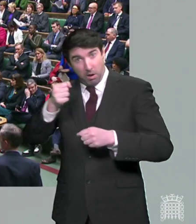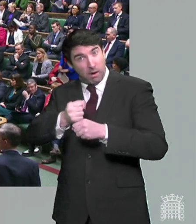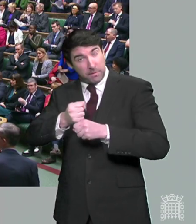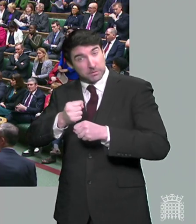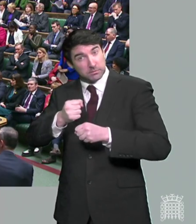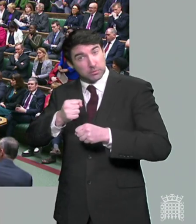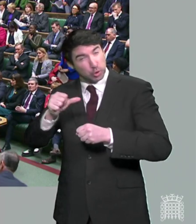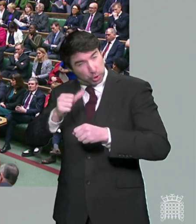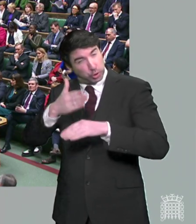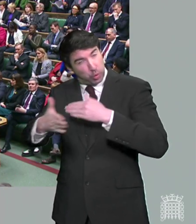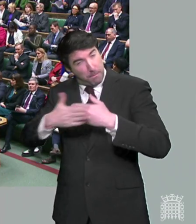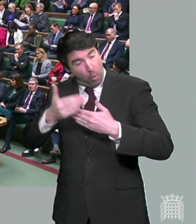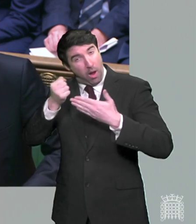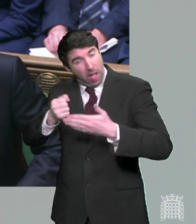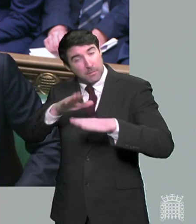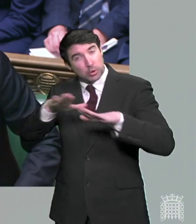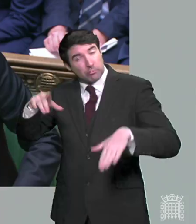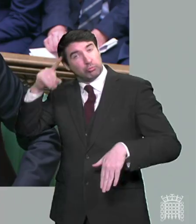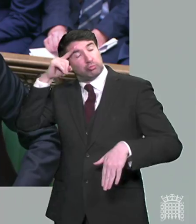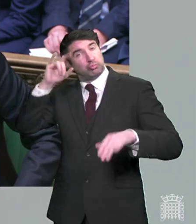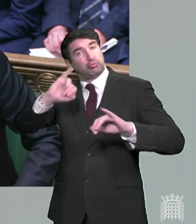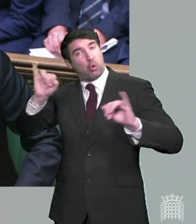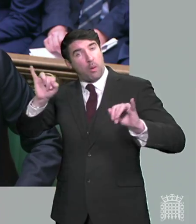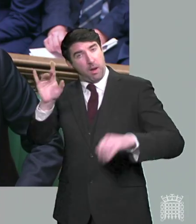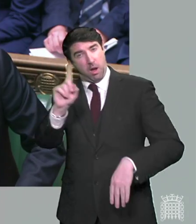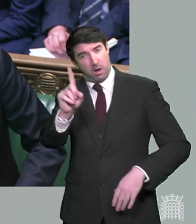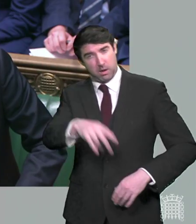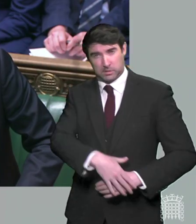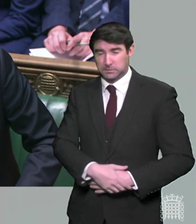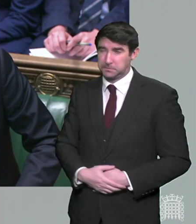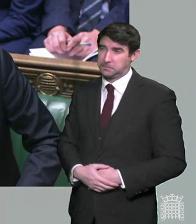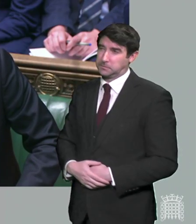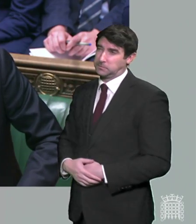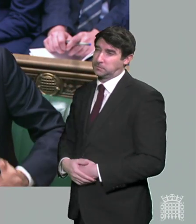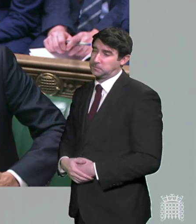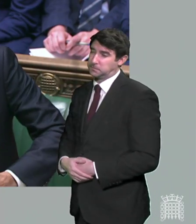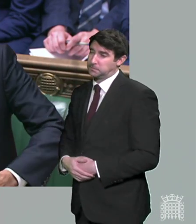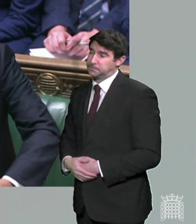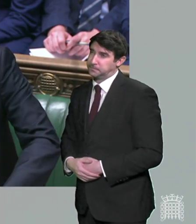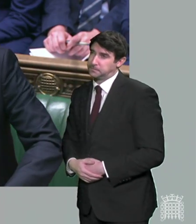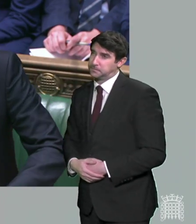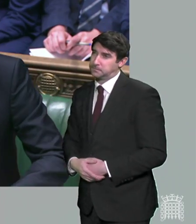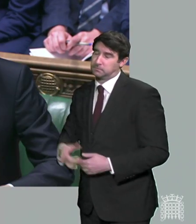I thank the honourable Member for her question.